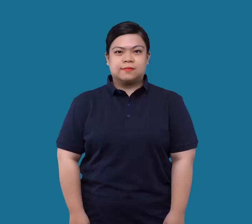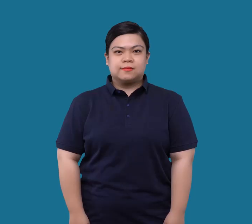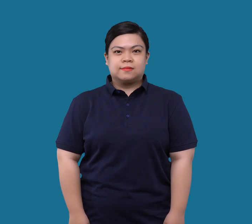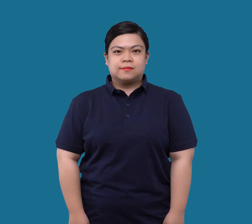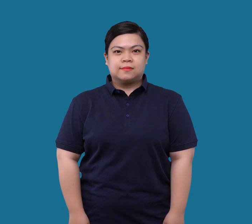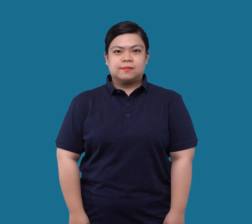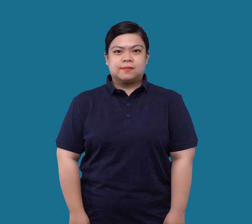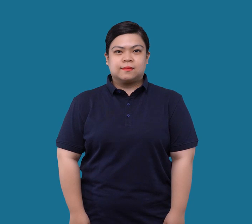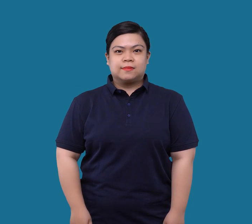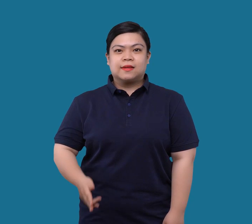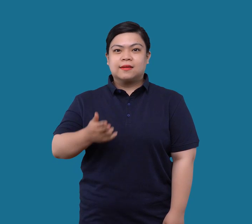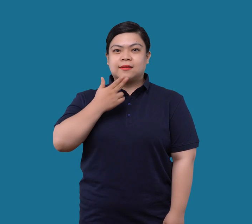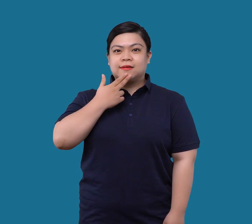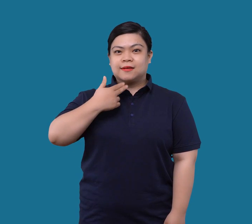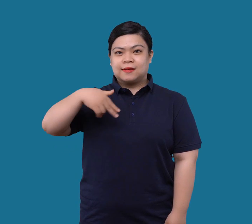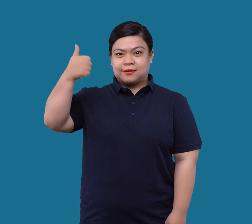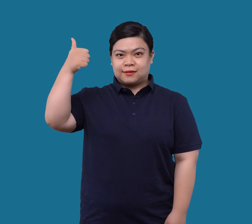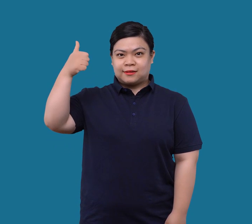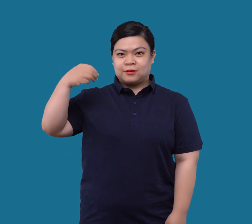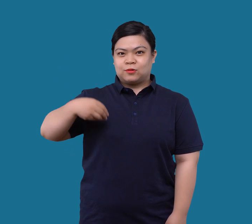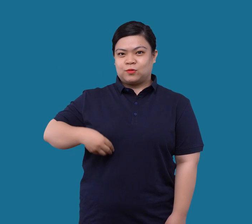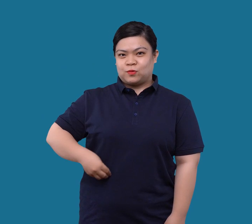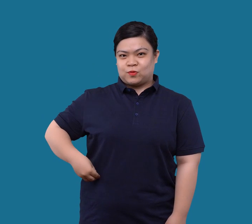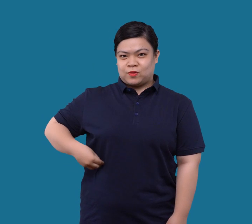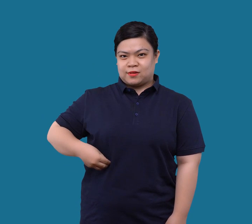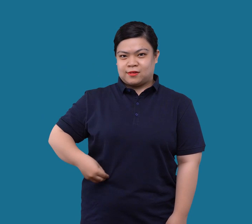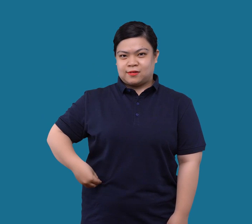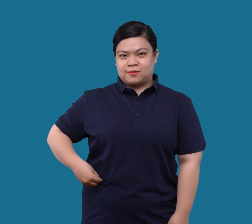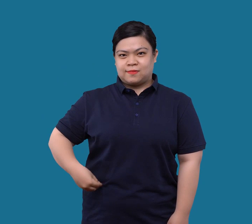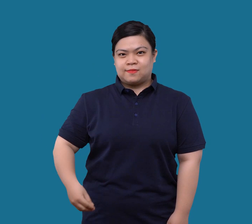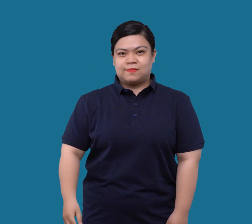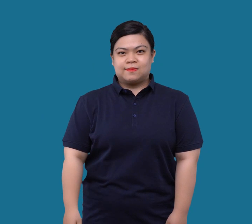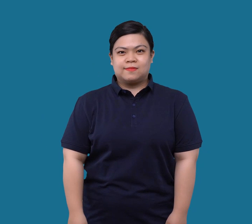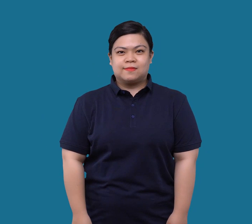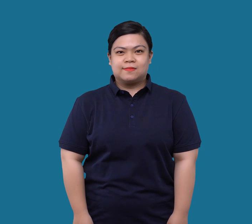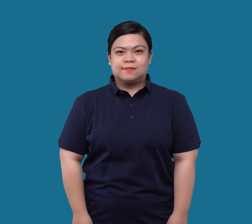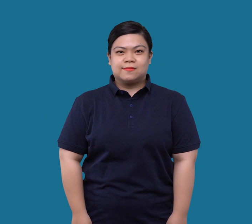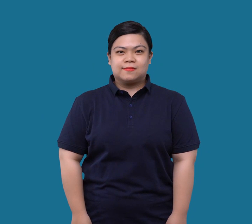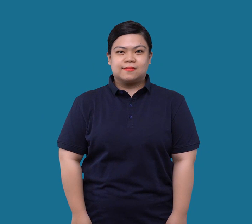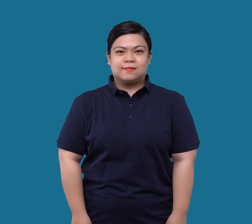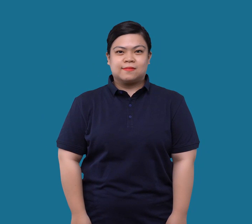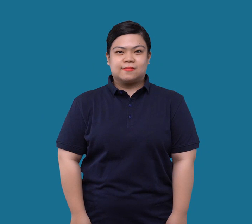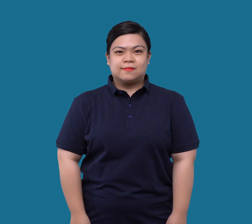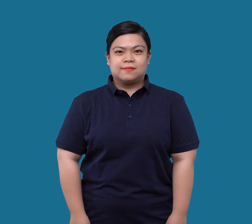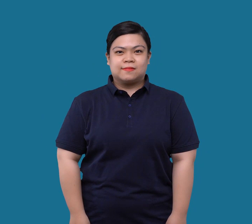anh ruột